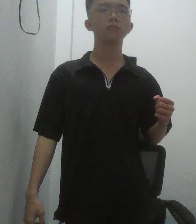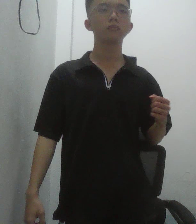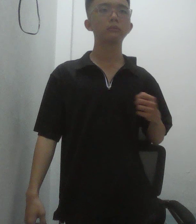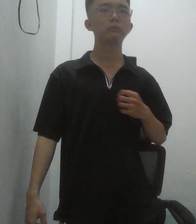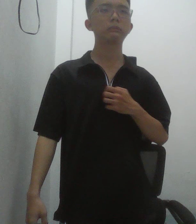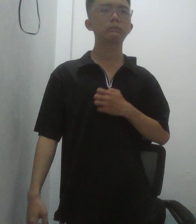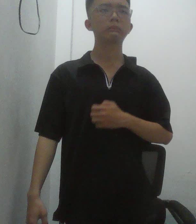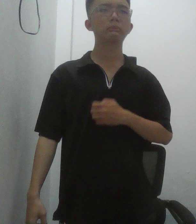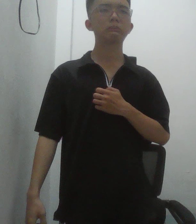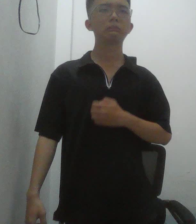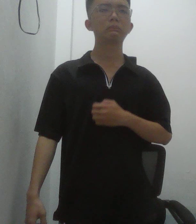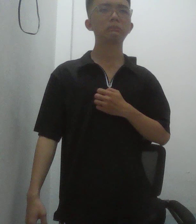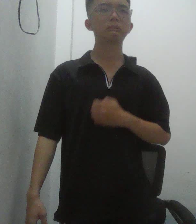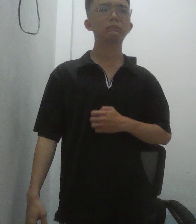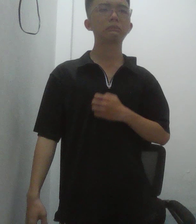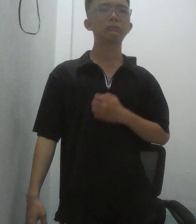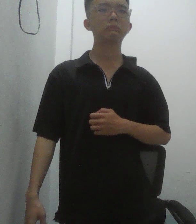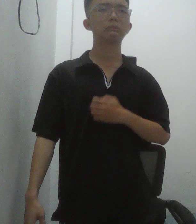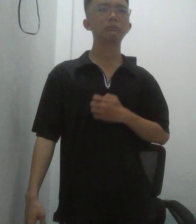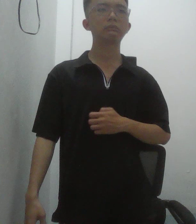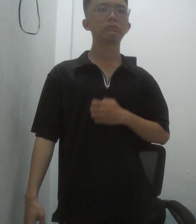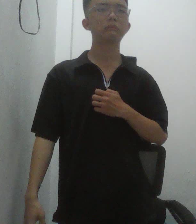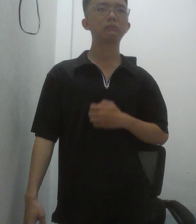ghen